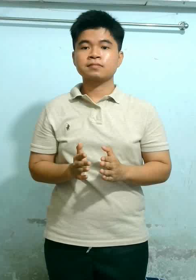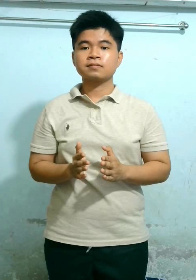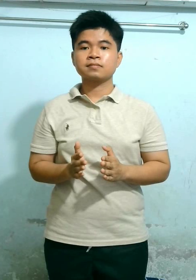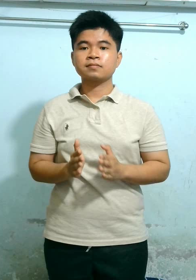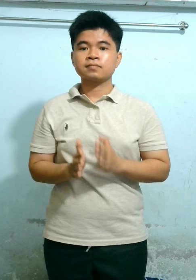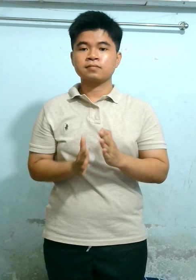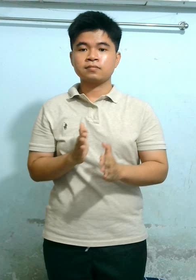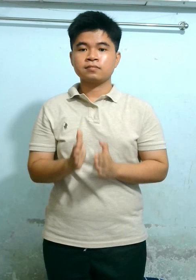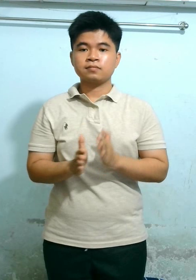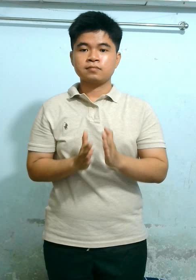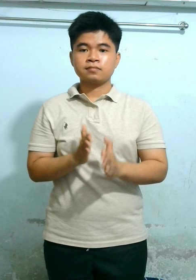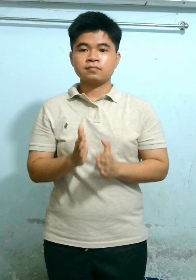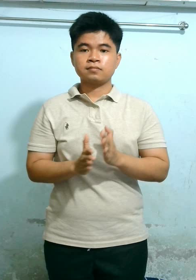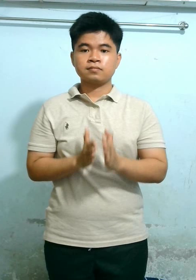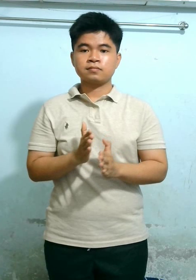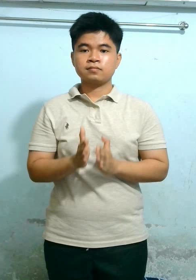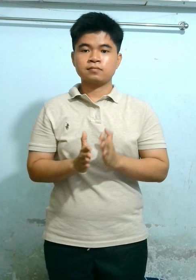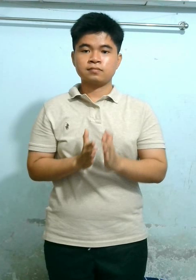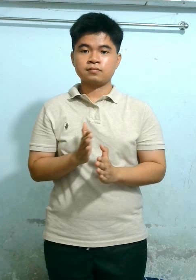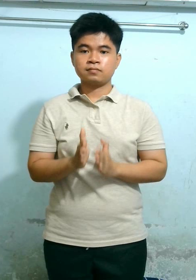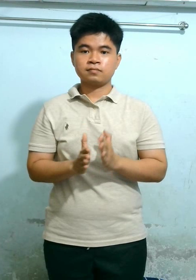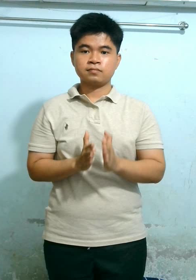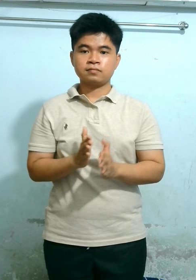ngon ngu ki hieu